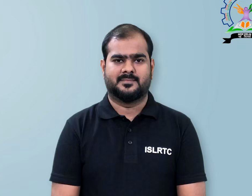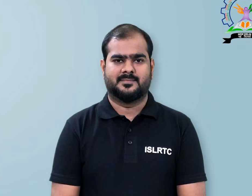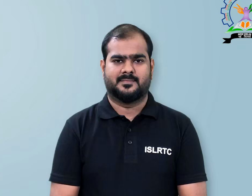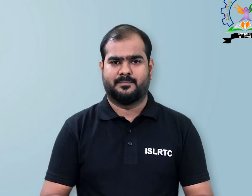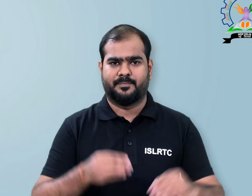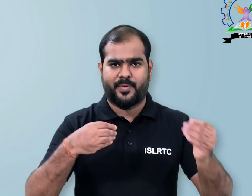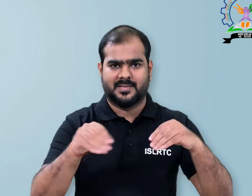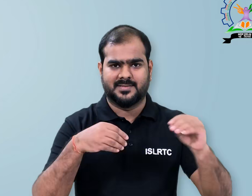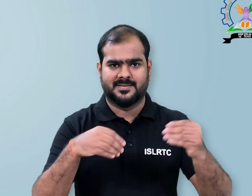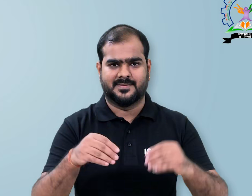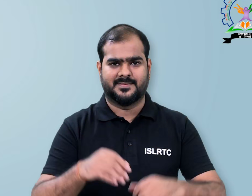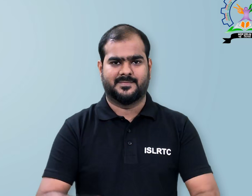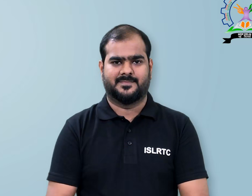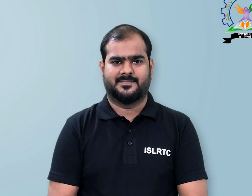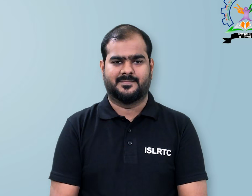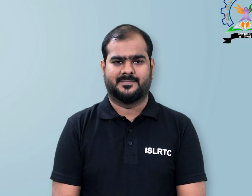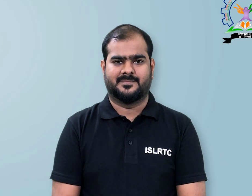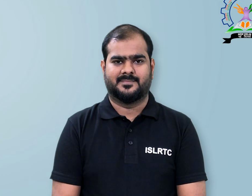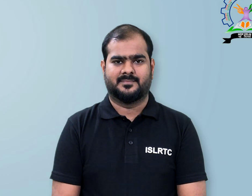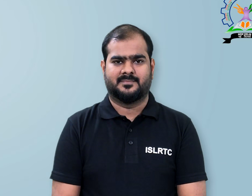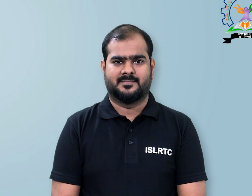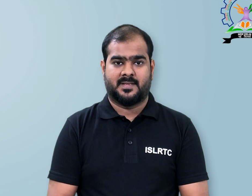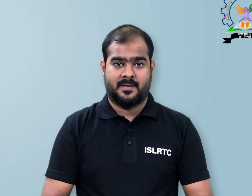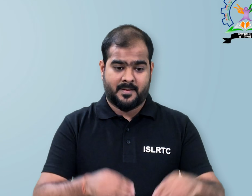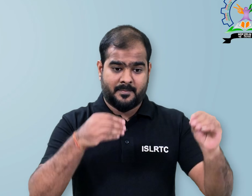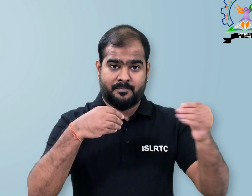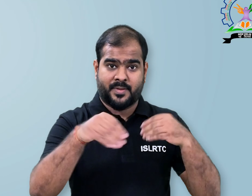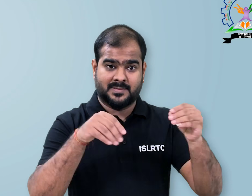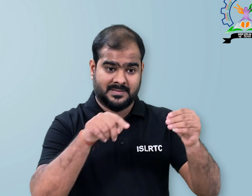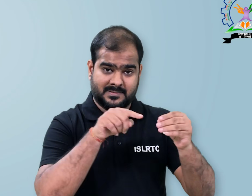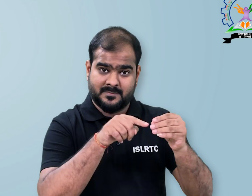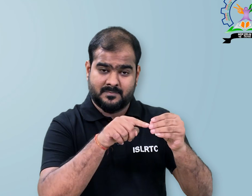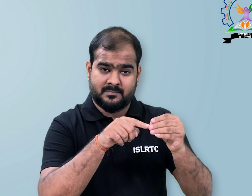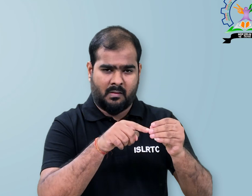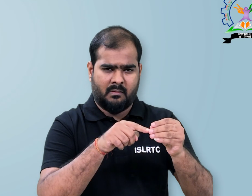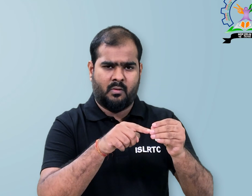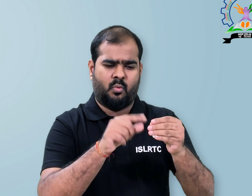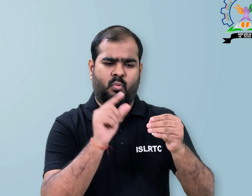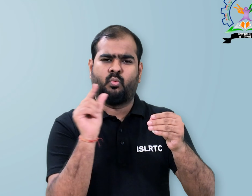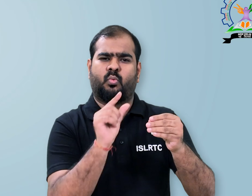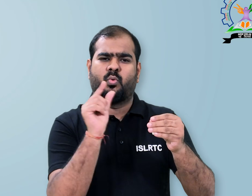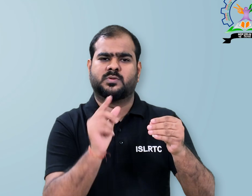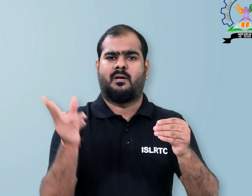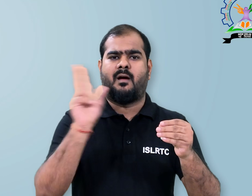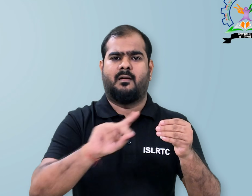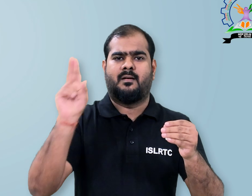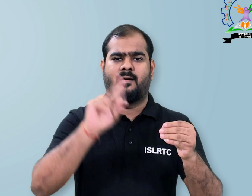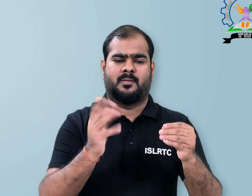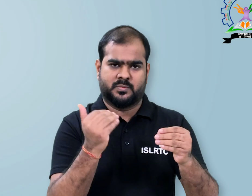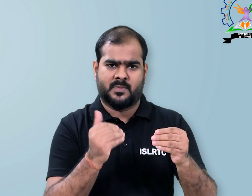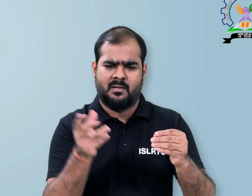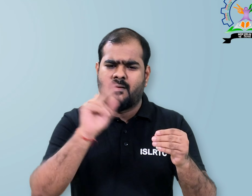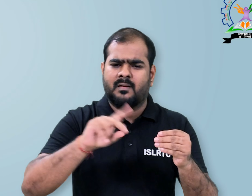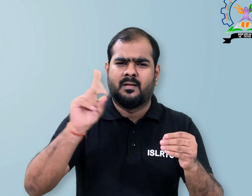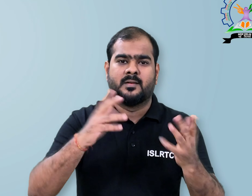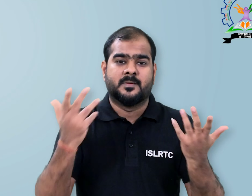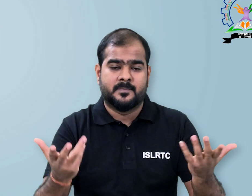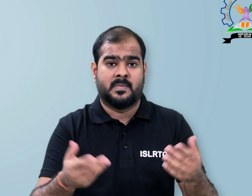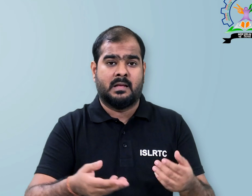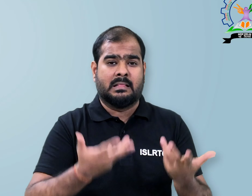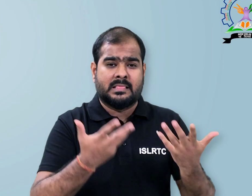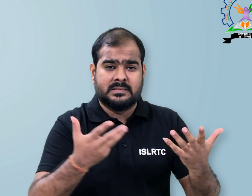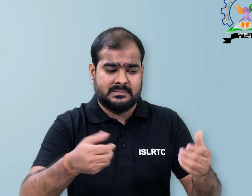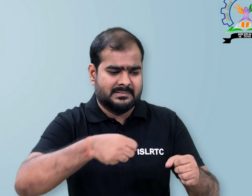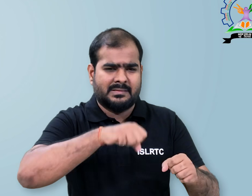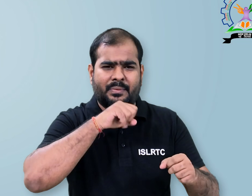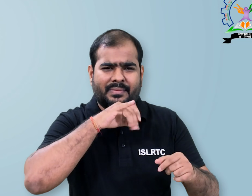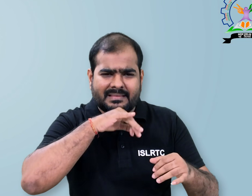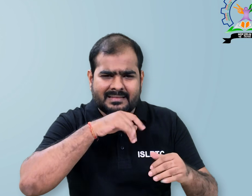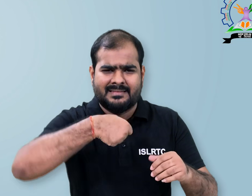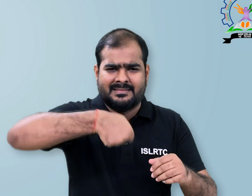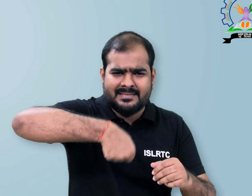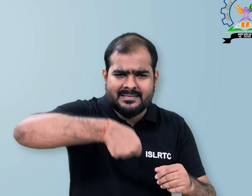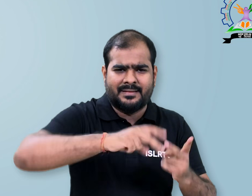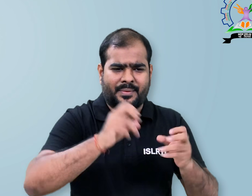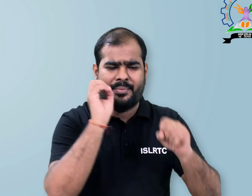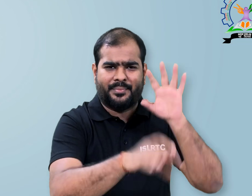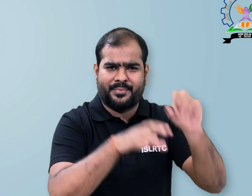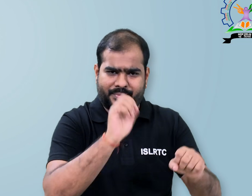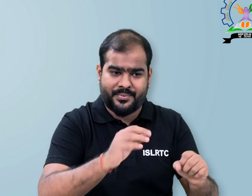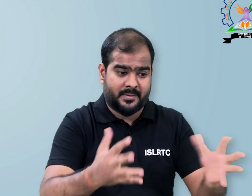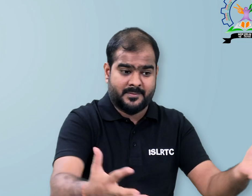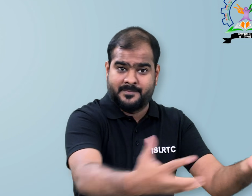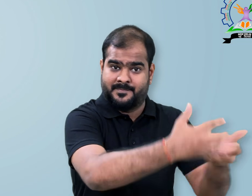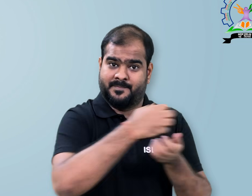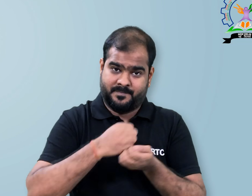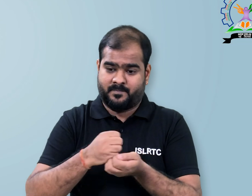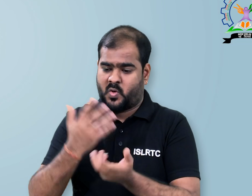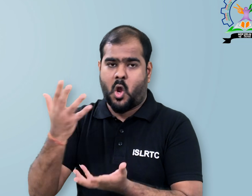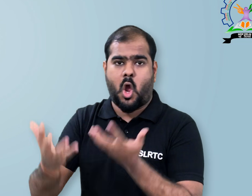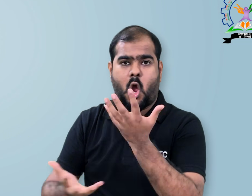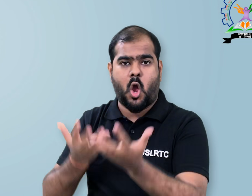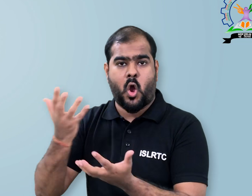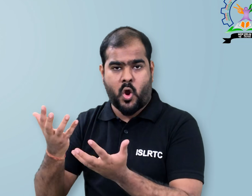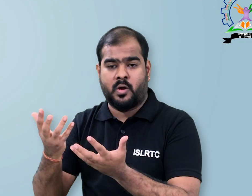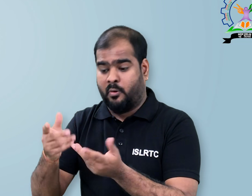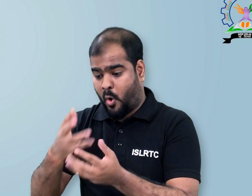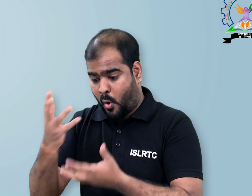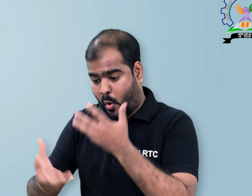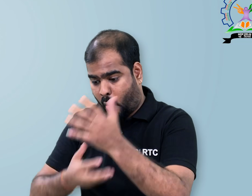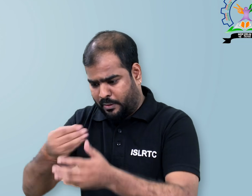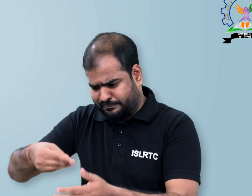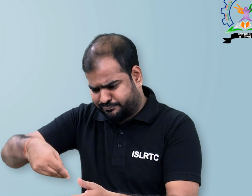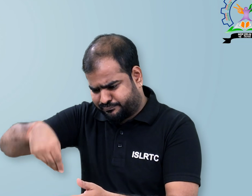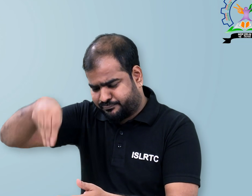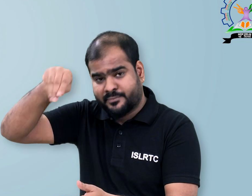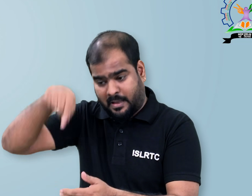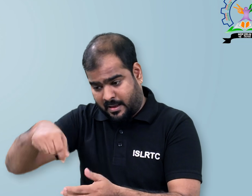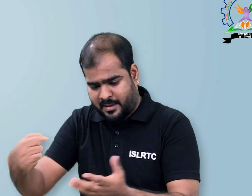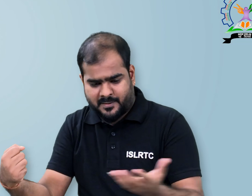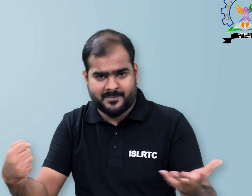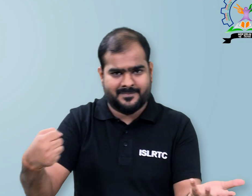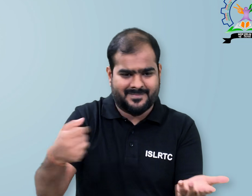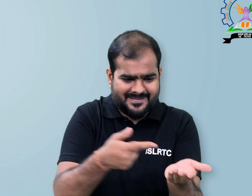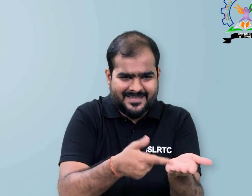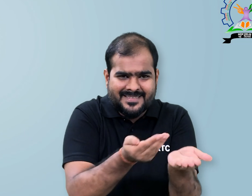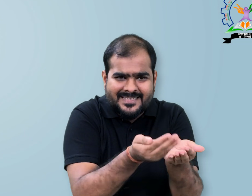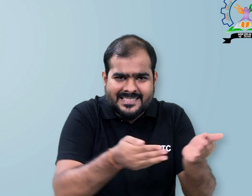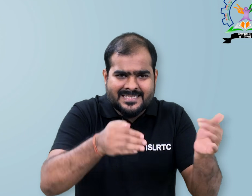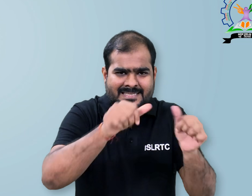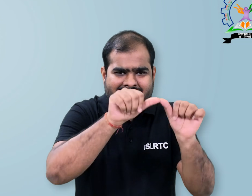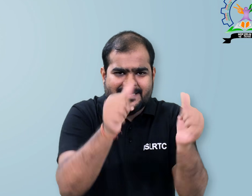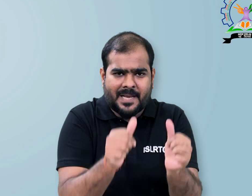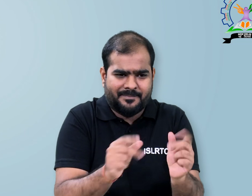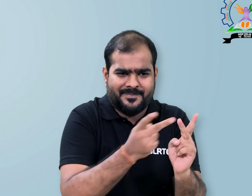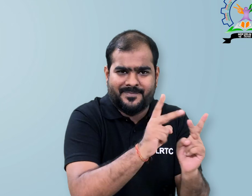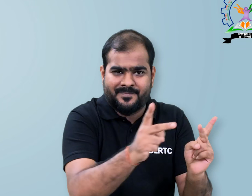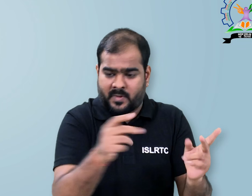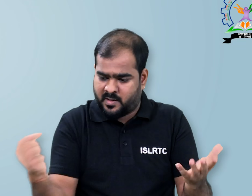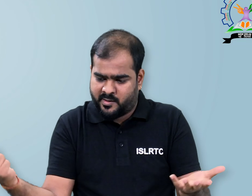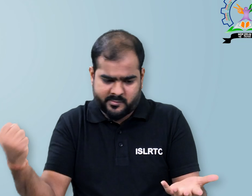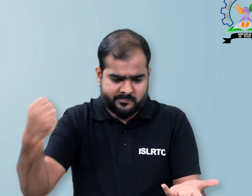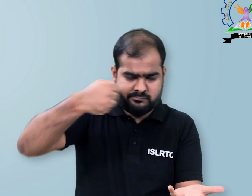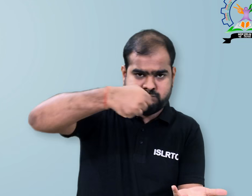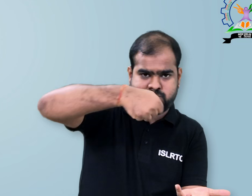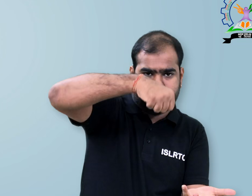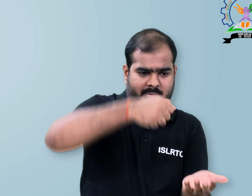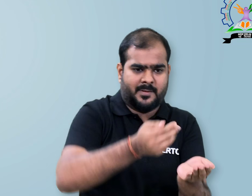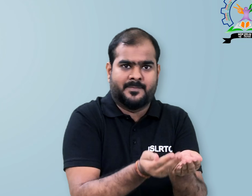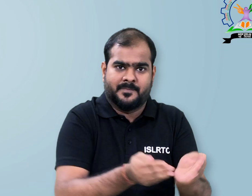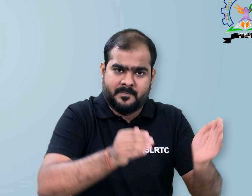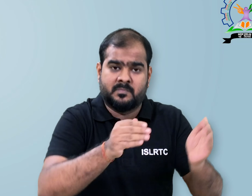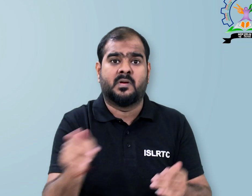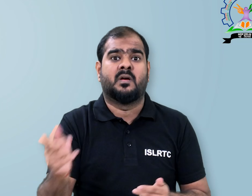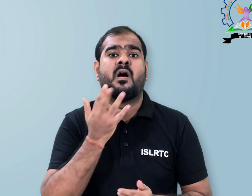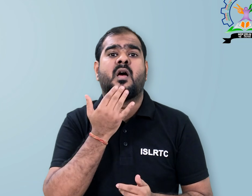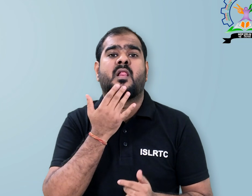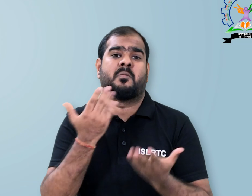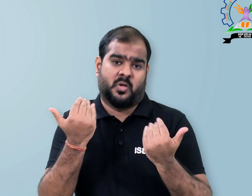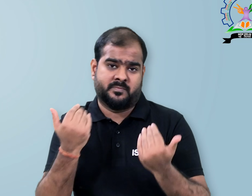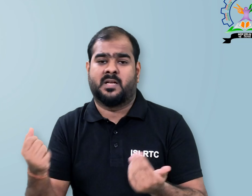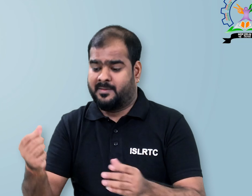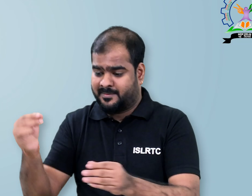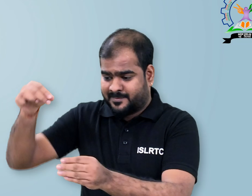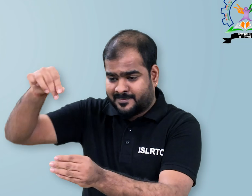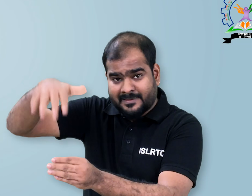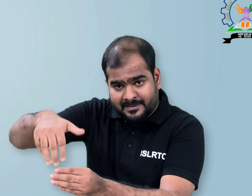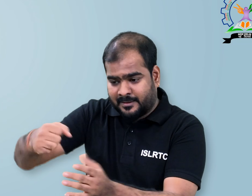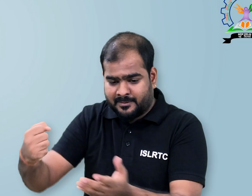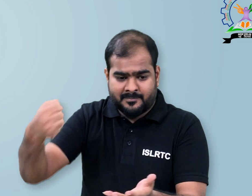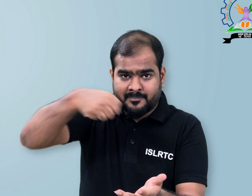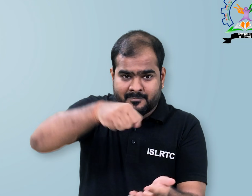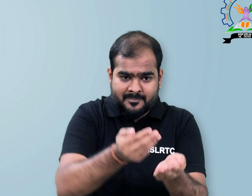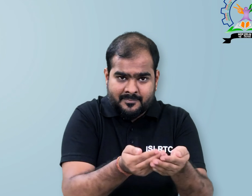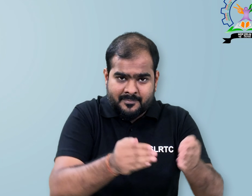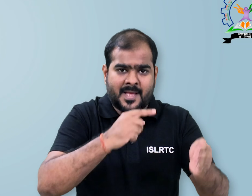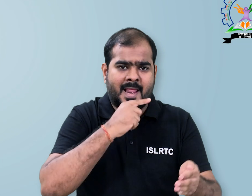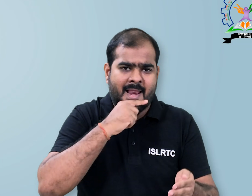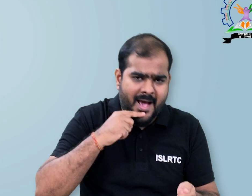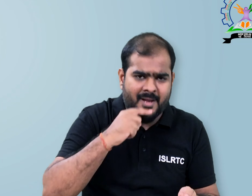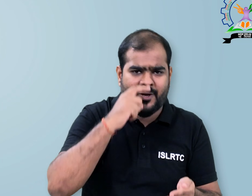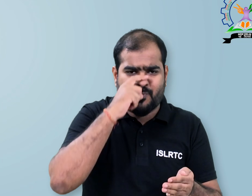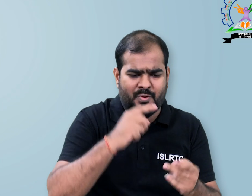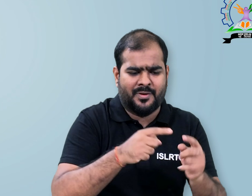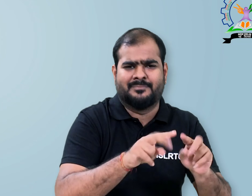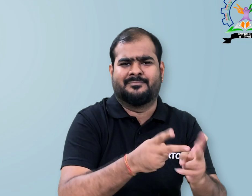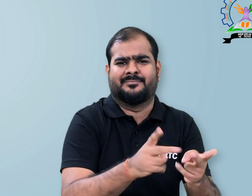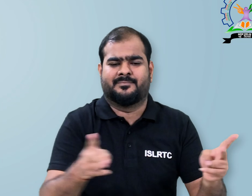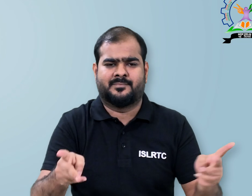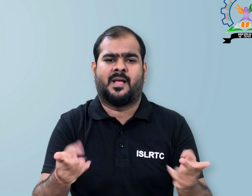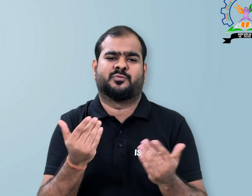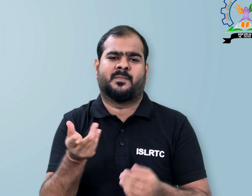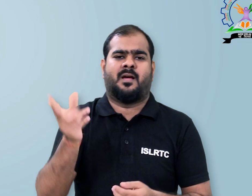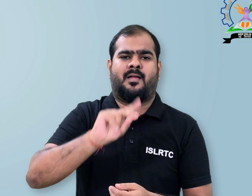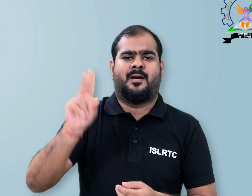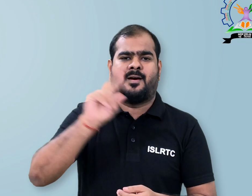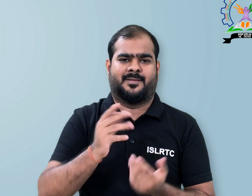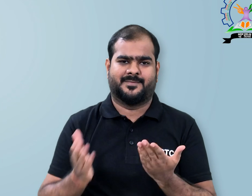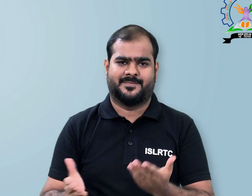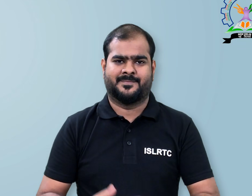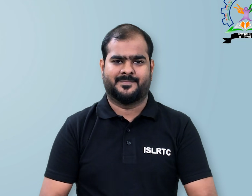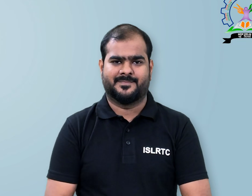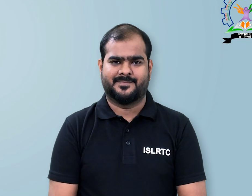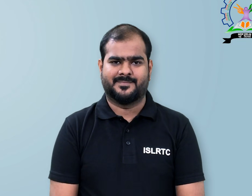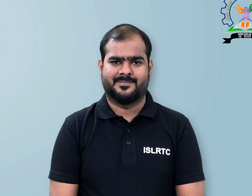Plastic Plastic is a polymer that can be recycled, coloured, reused, mould or drawn into wires or various other shapes.